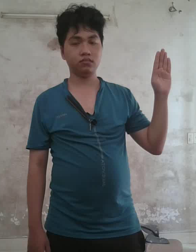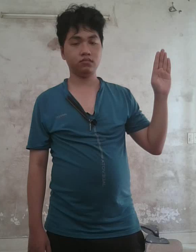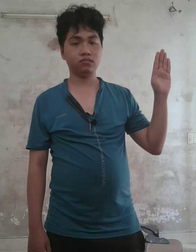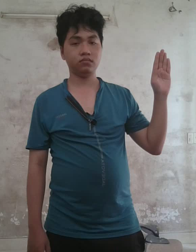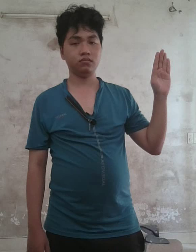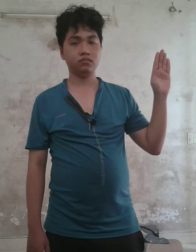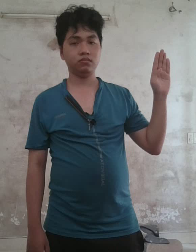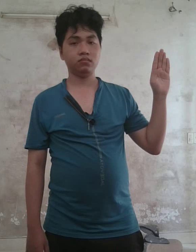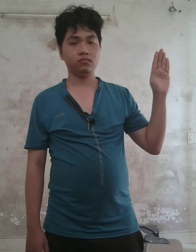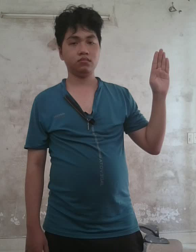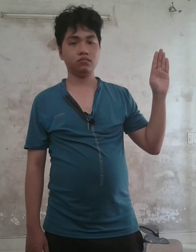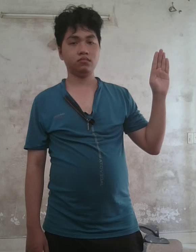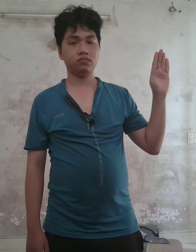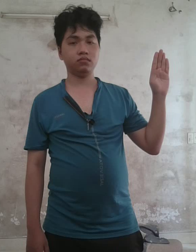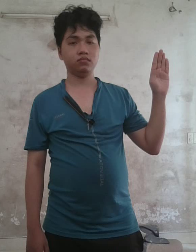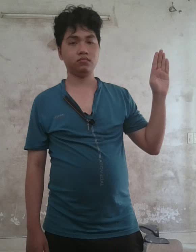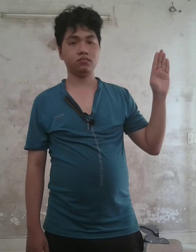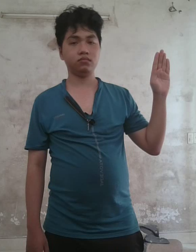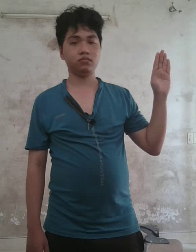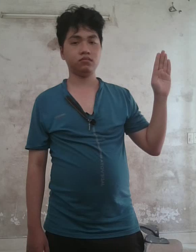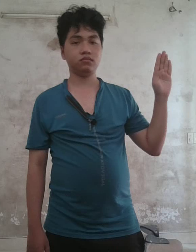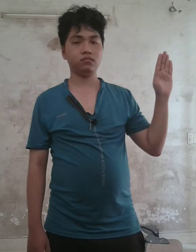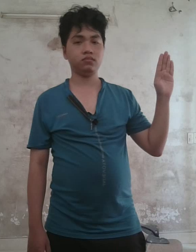b